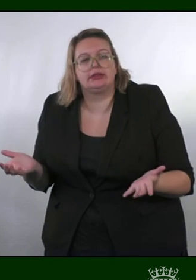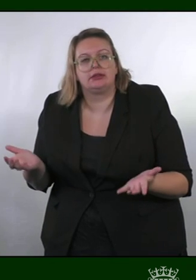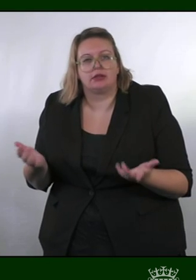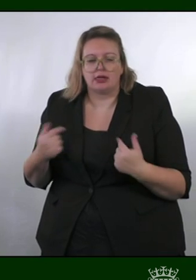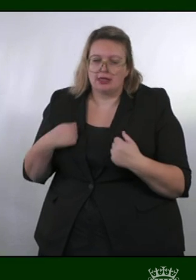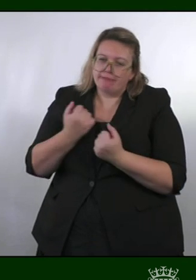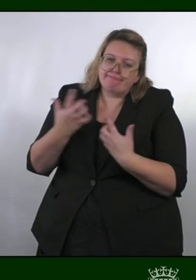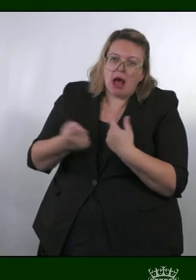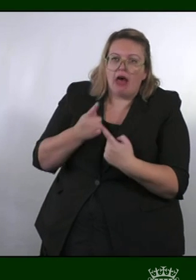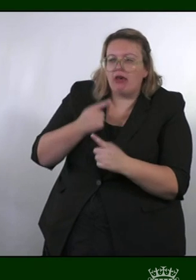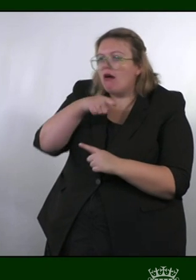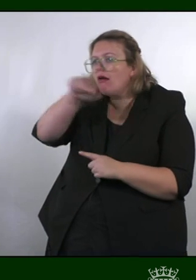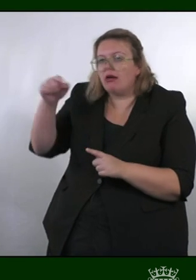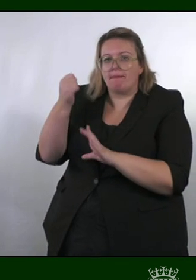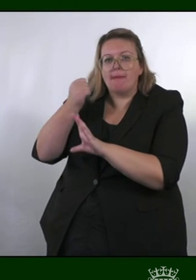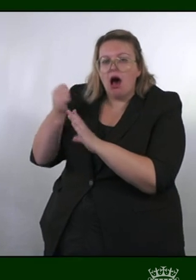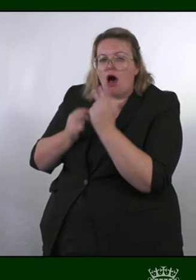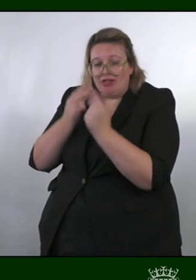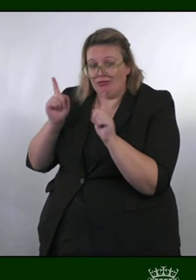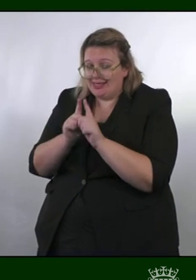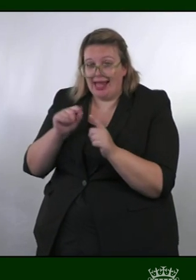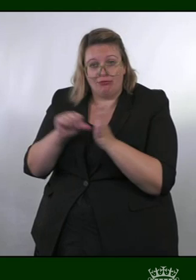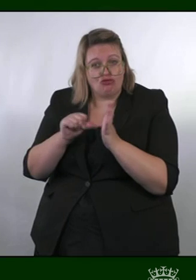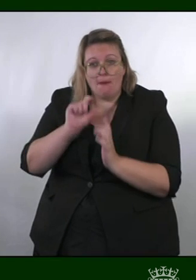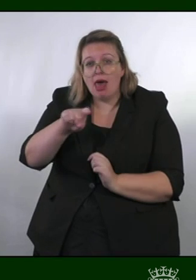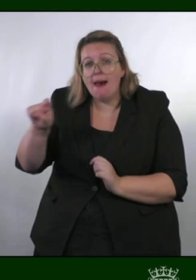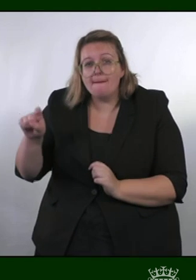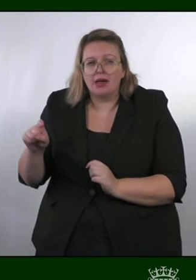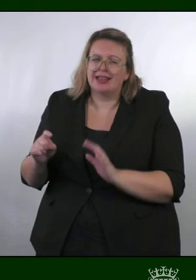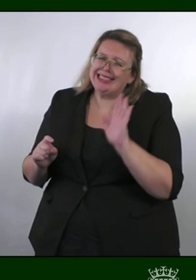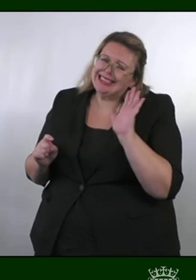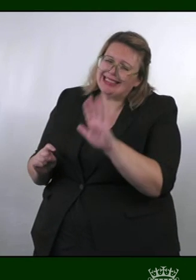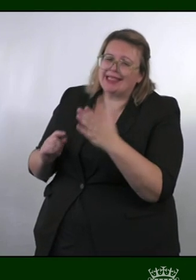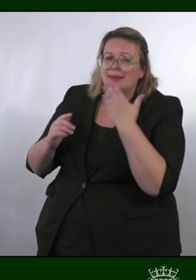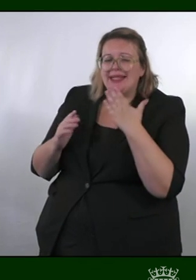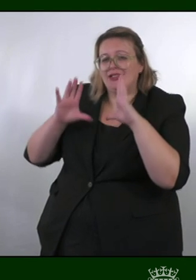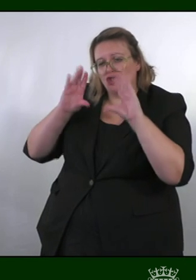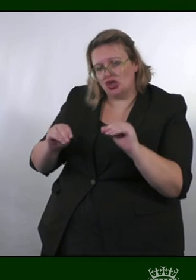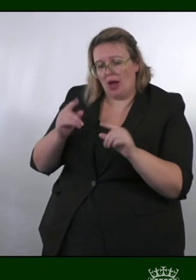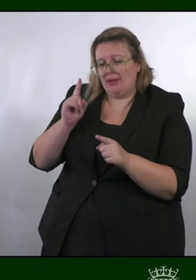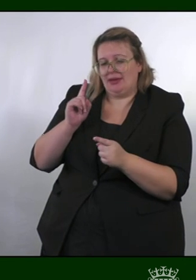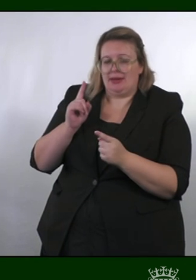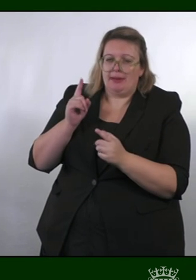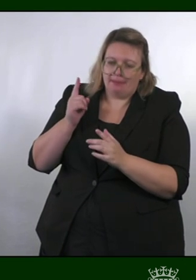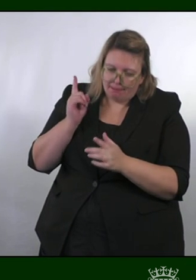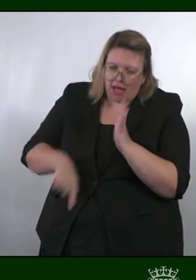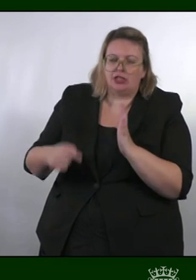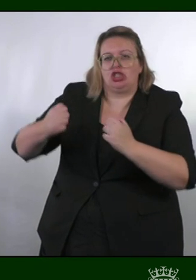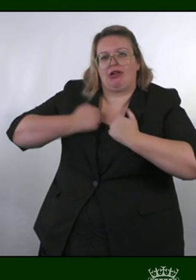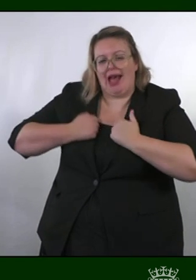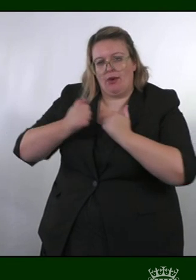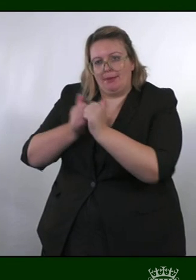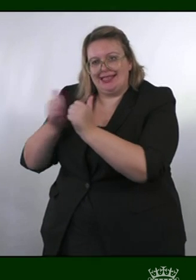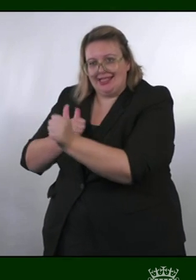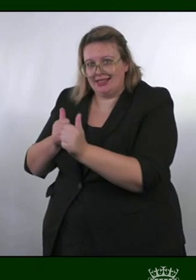Friend the Secretary of State for Health and Social Care last night.